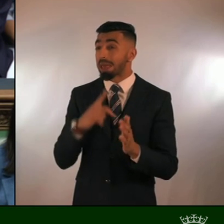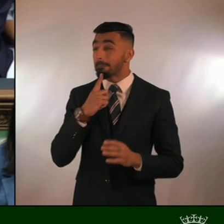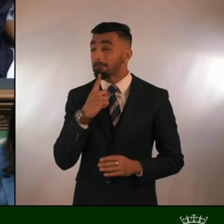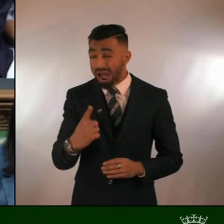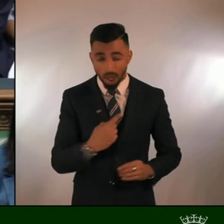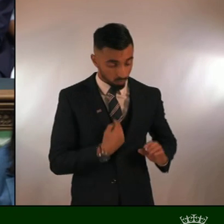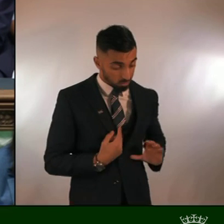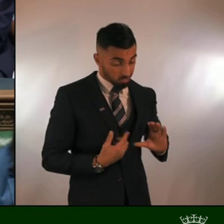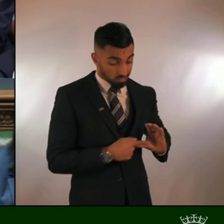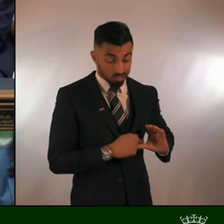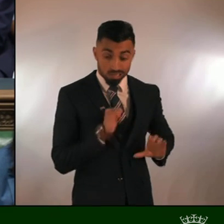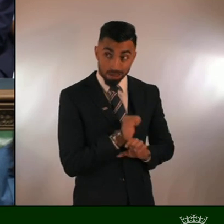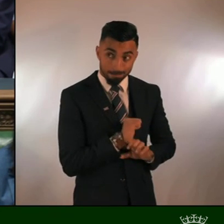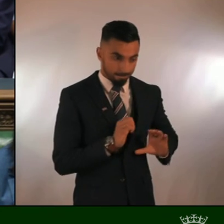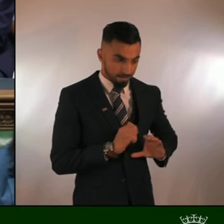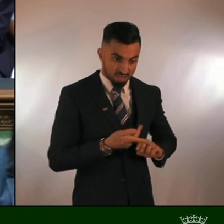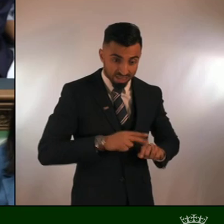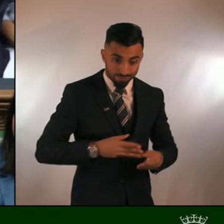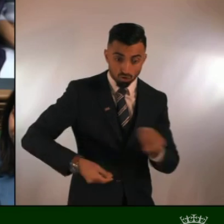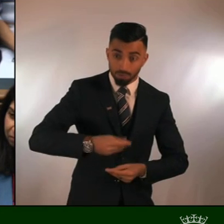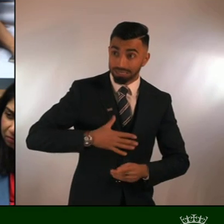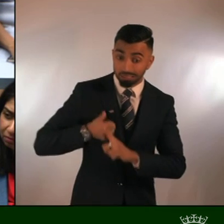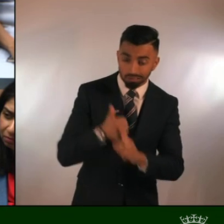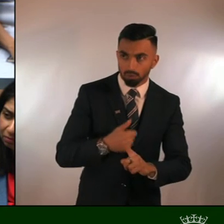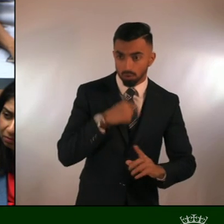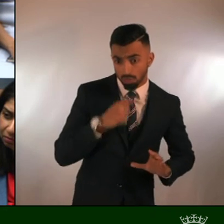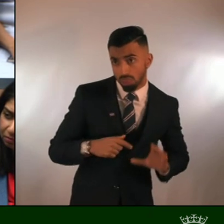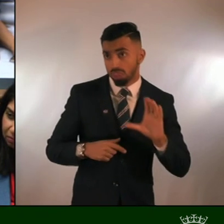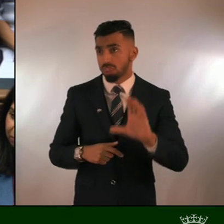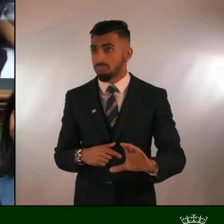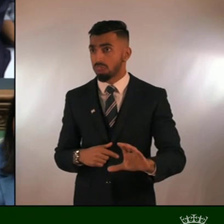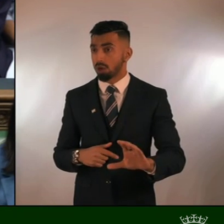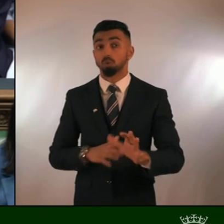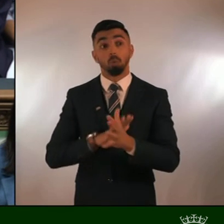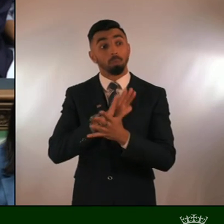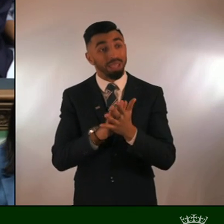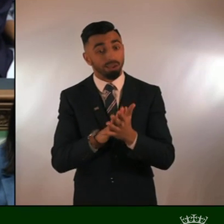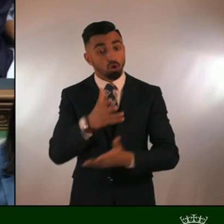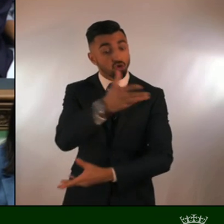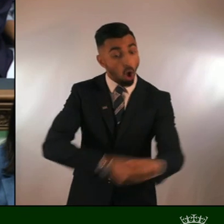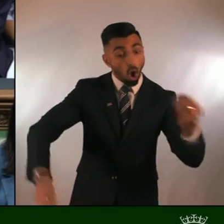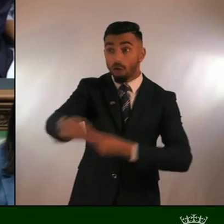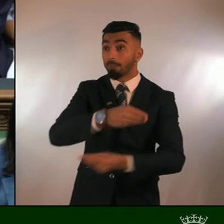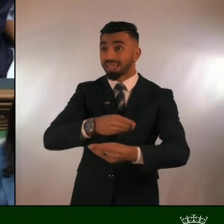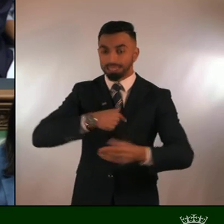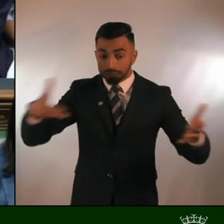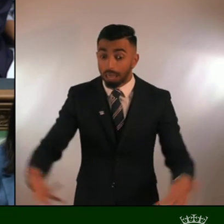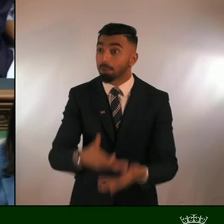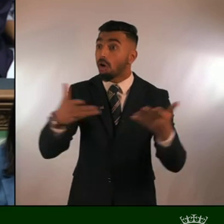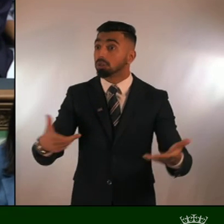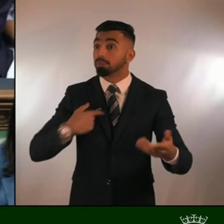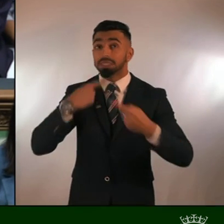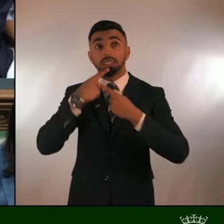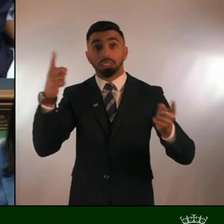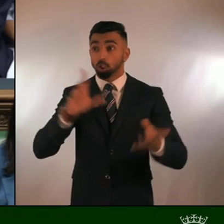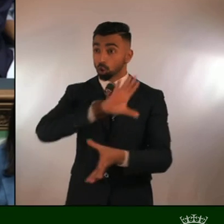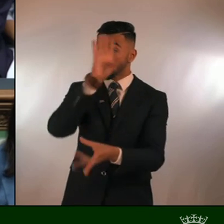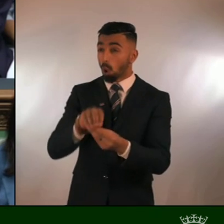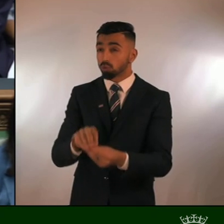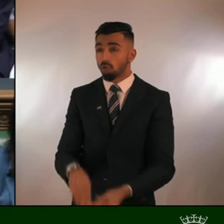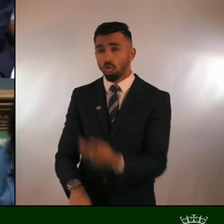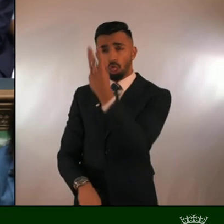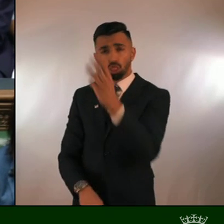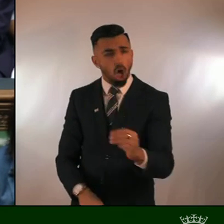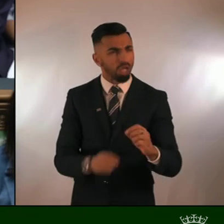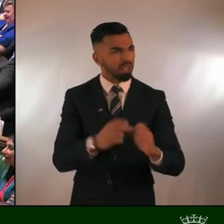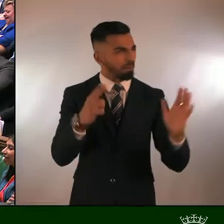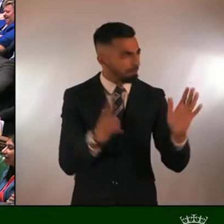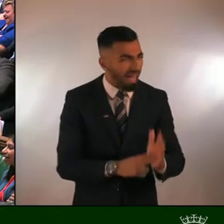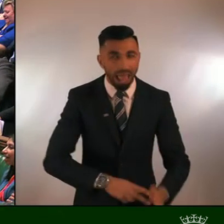That means that I am announcing today, in total, a £30 billon fiscal stimulus to support British people, British jobs and British businesses through this moment.